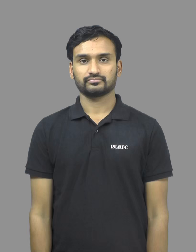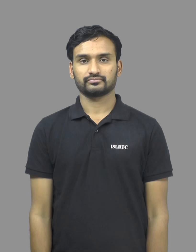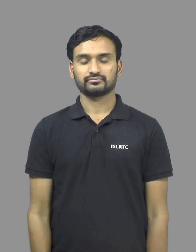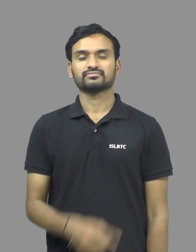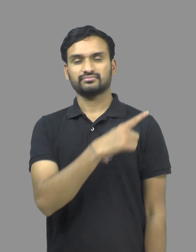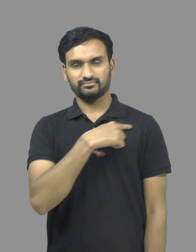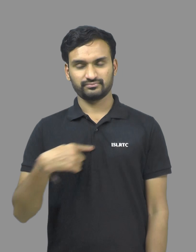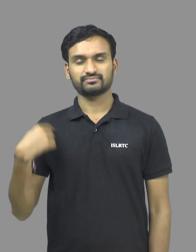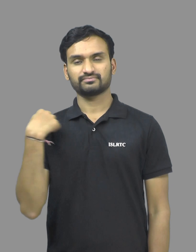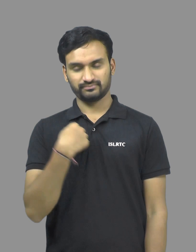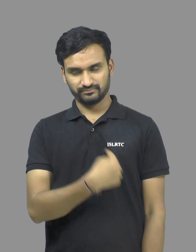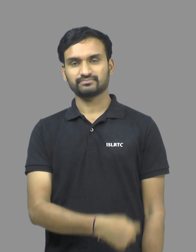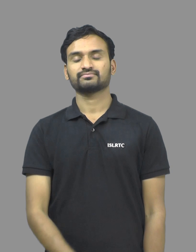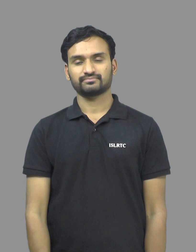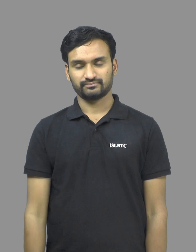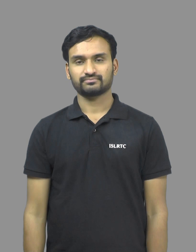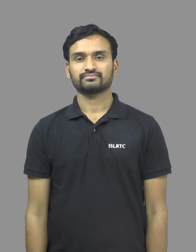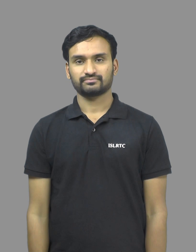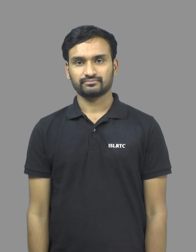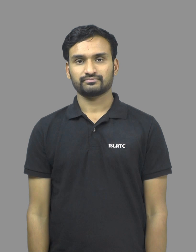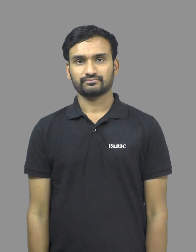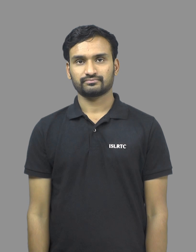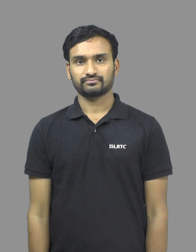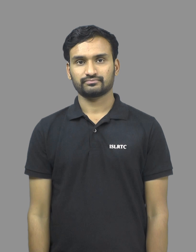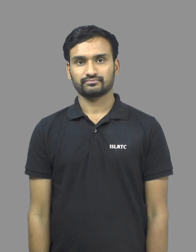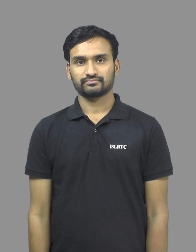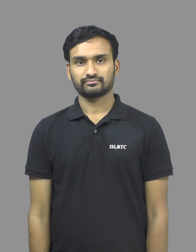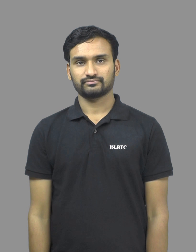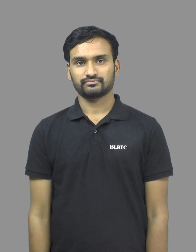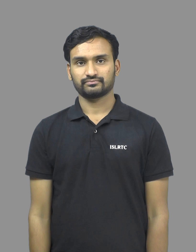Guilt